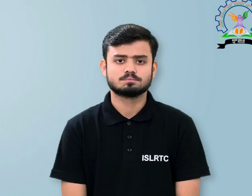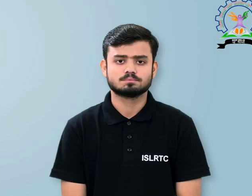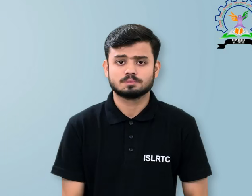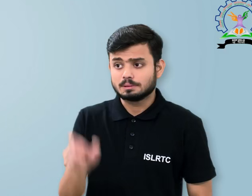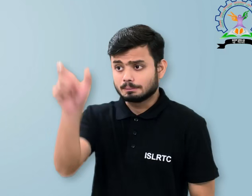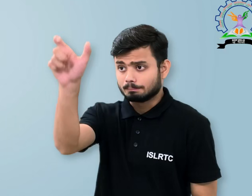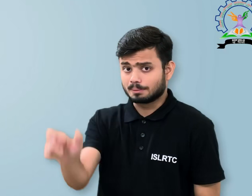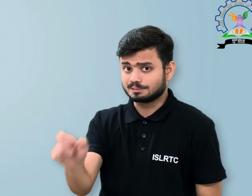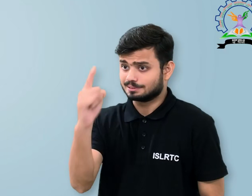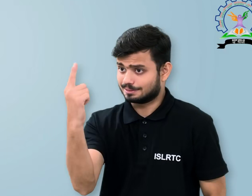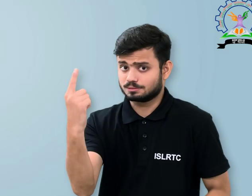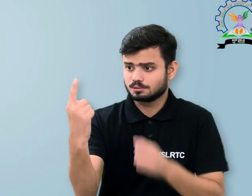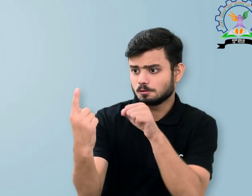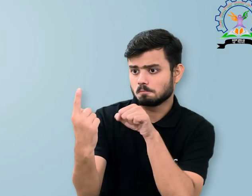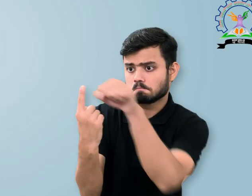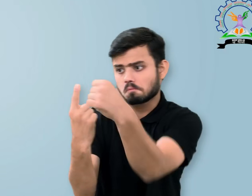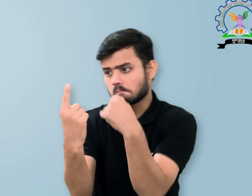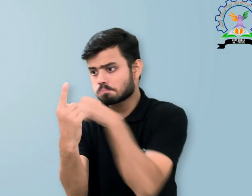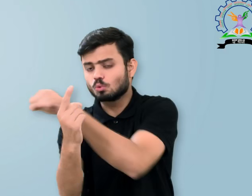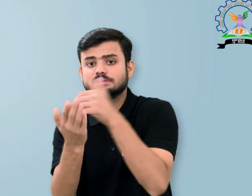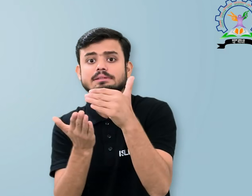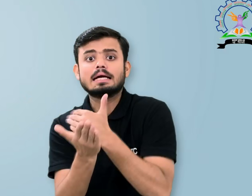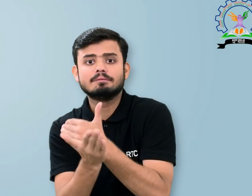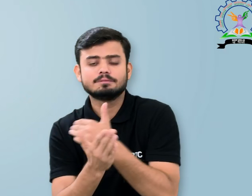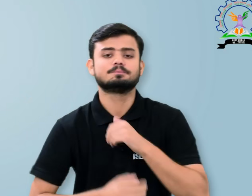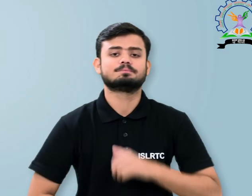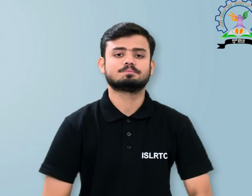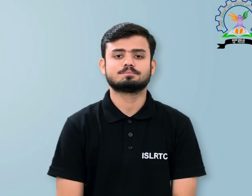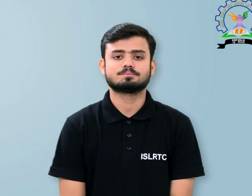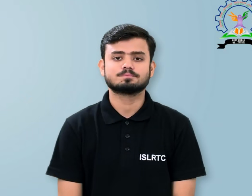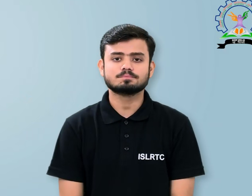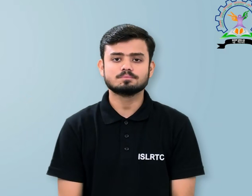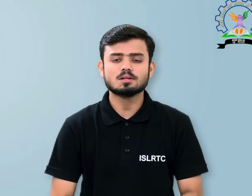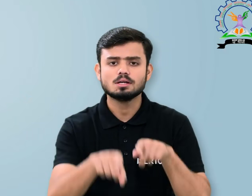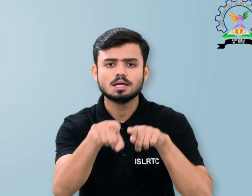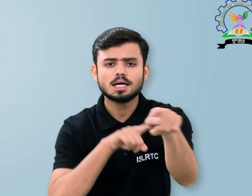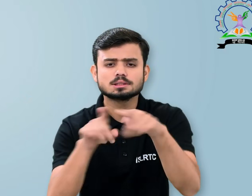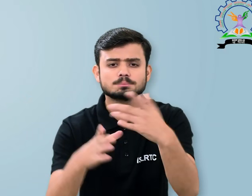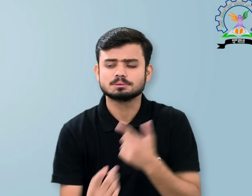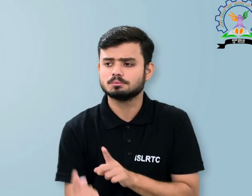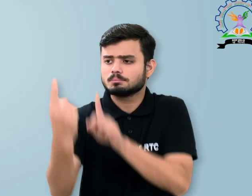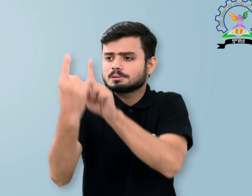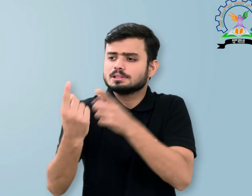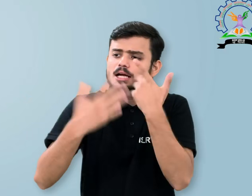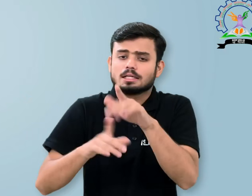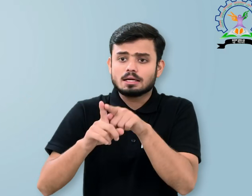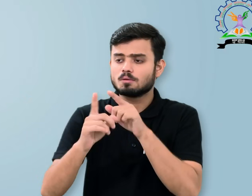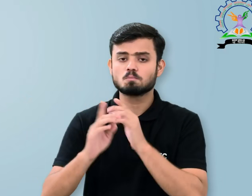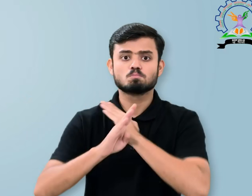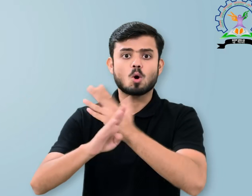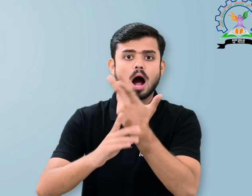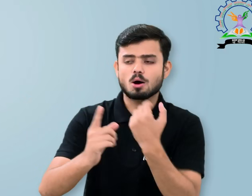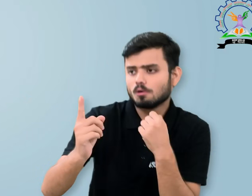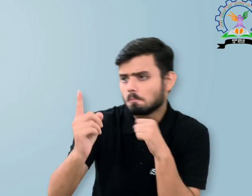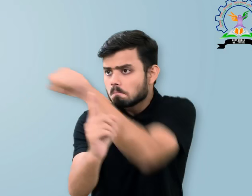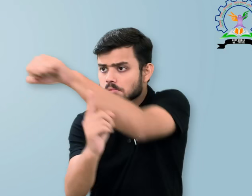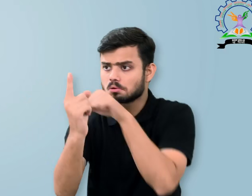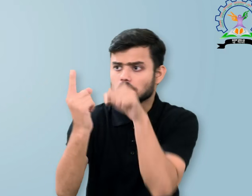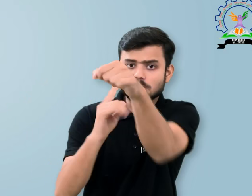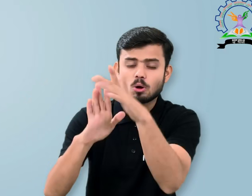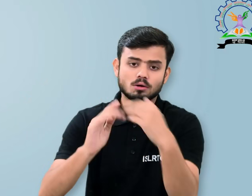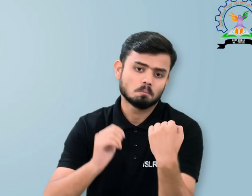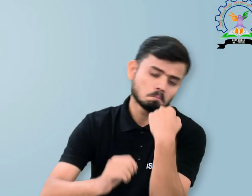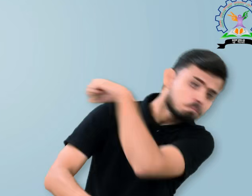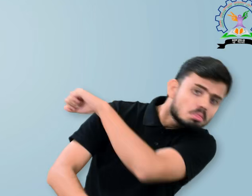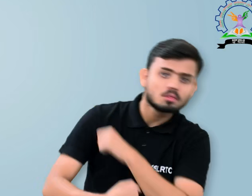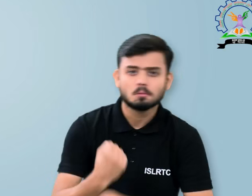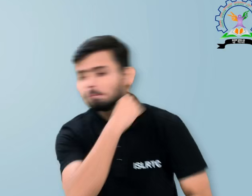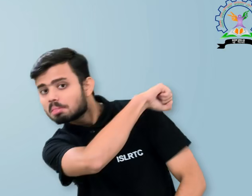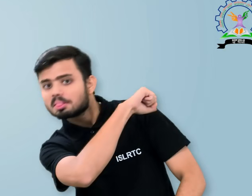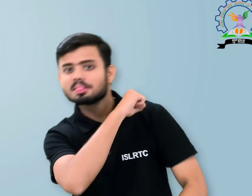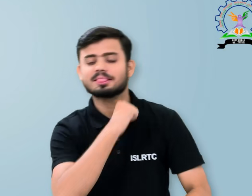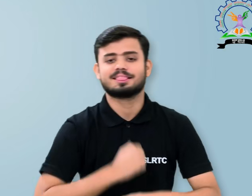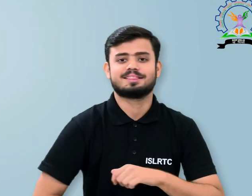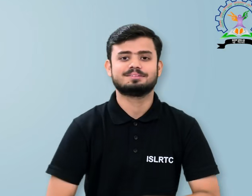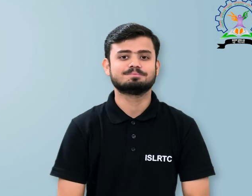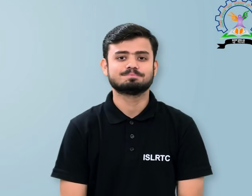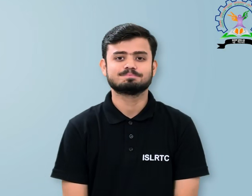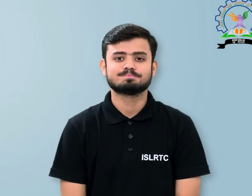Counter Punch This is any punch that is thrown in return or comes back as a response to an offensive move.